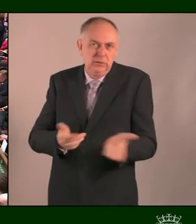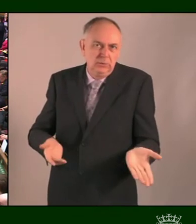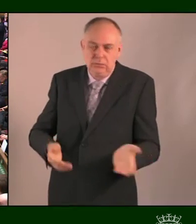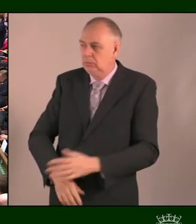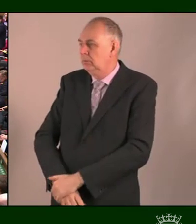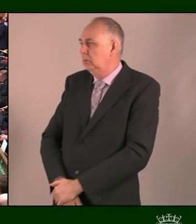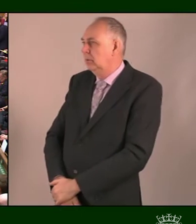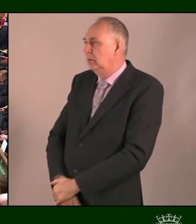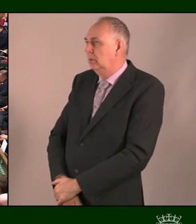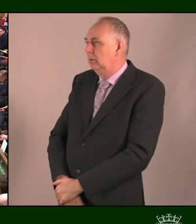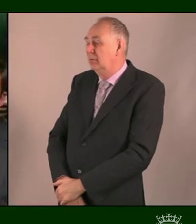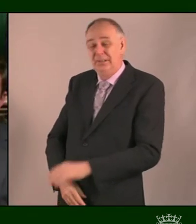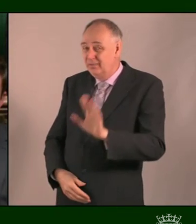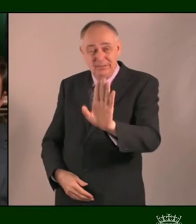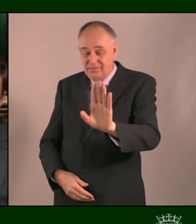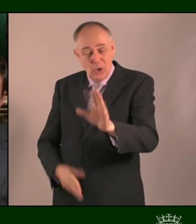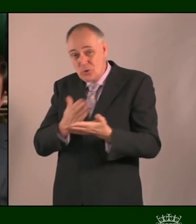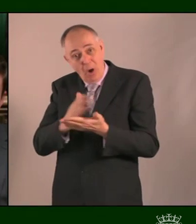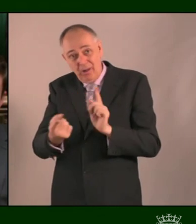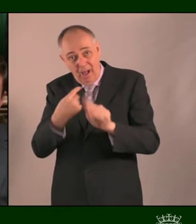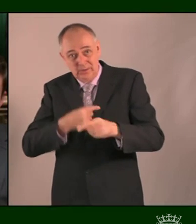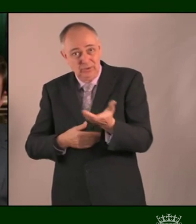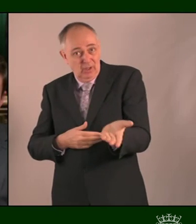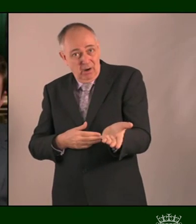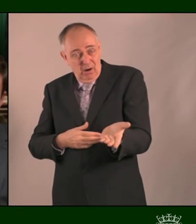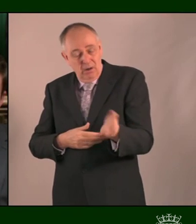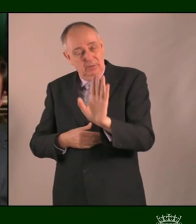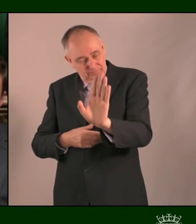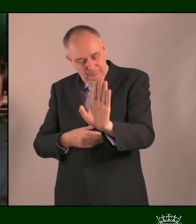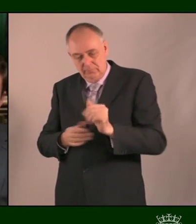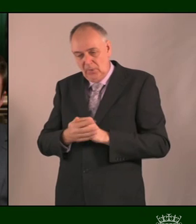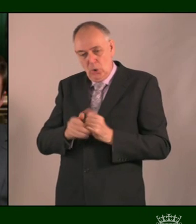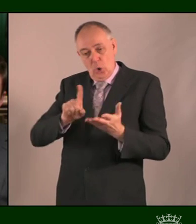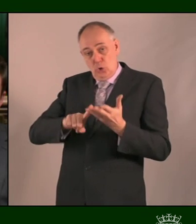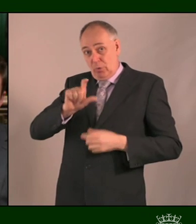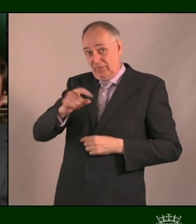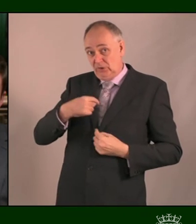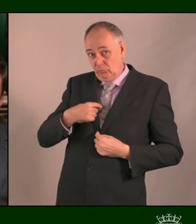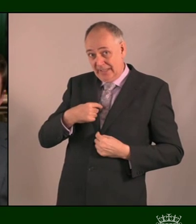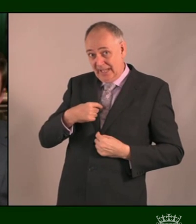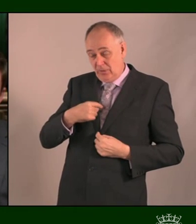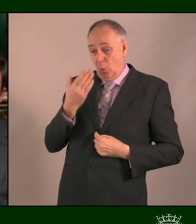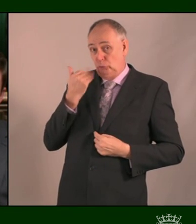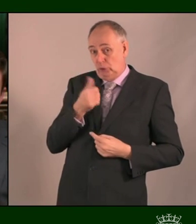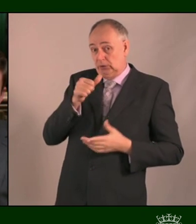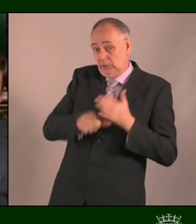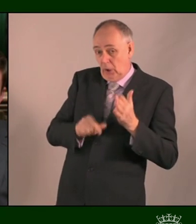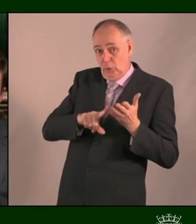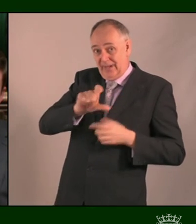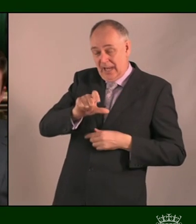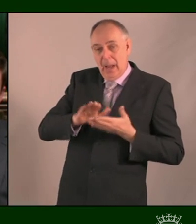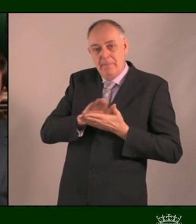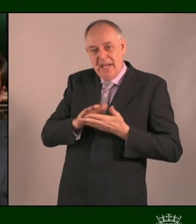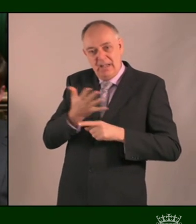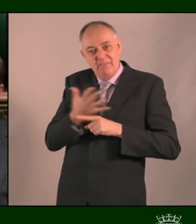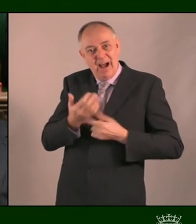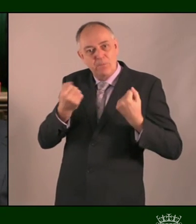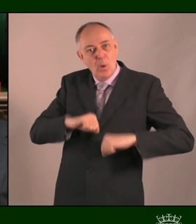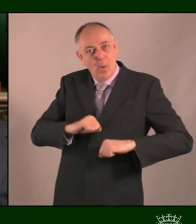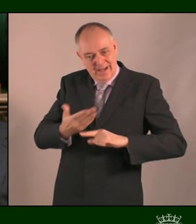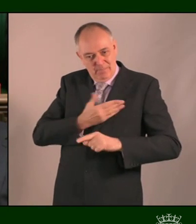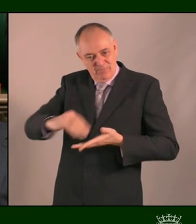The Prime Minister is not being clear. about this. The reality is that, if a person is on universal credit or has just been put on to it, they have a five-week wait before they get any benefits.